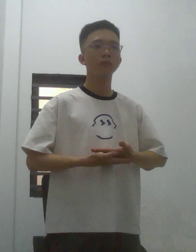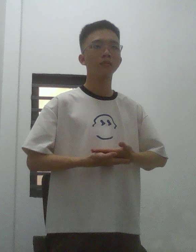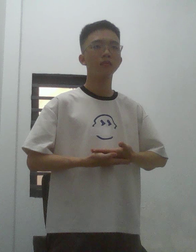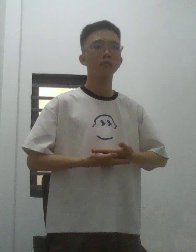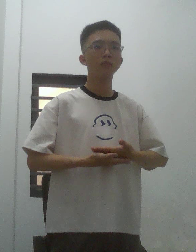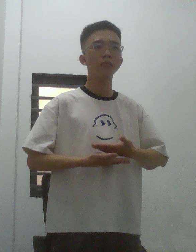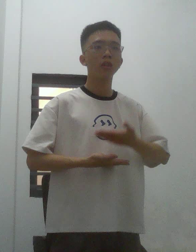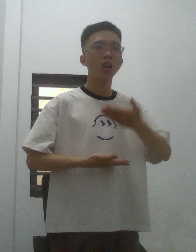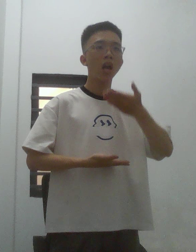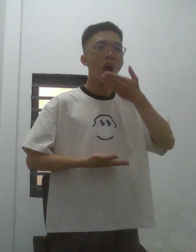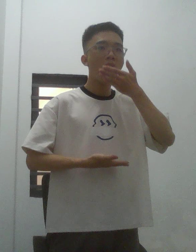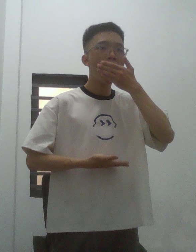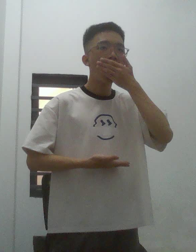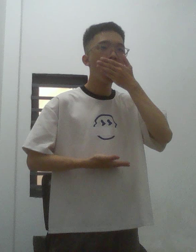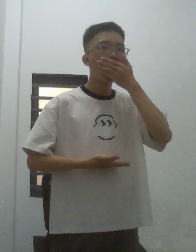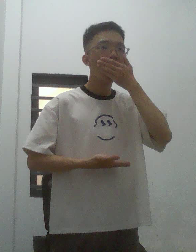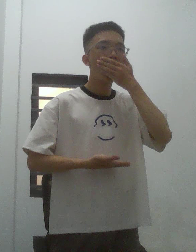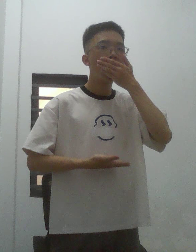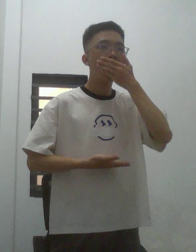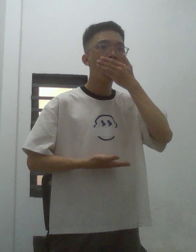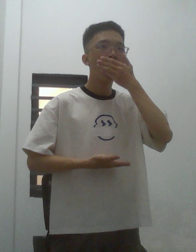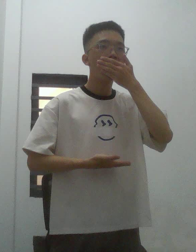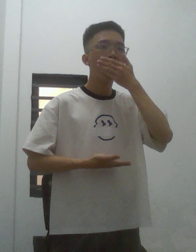sup